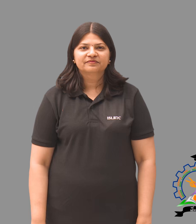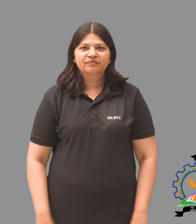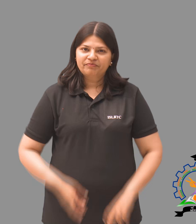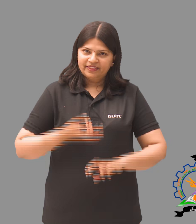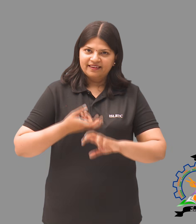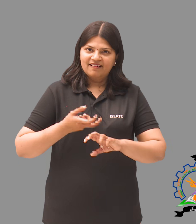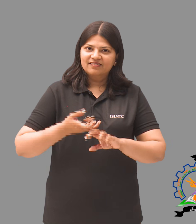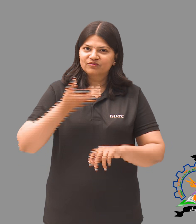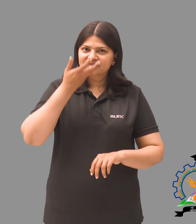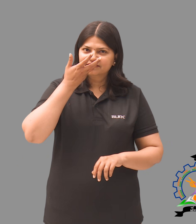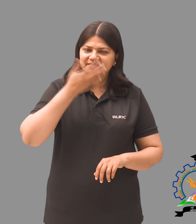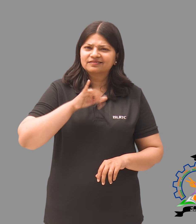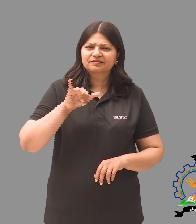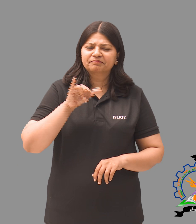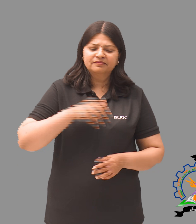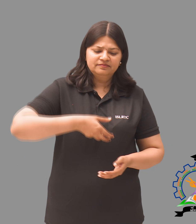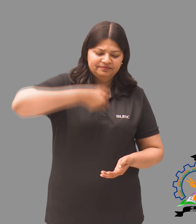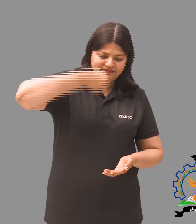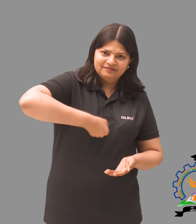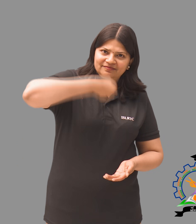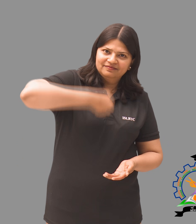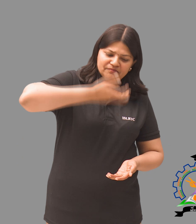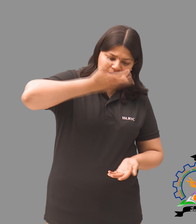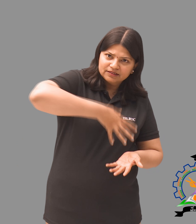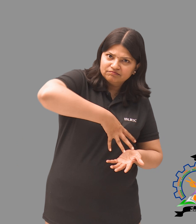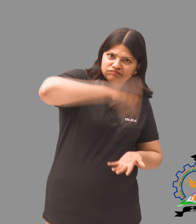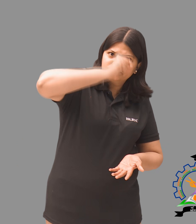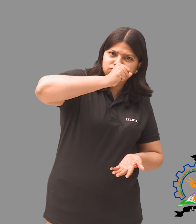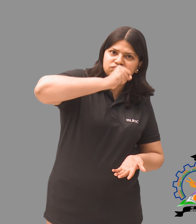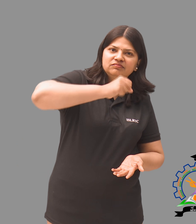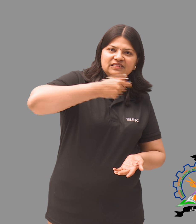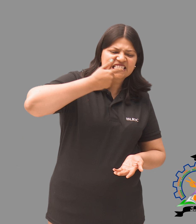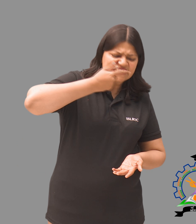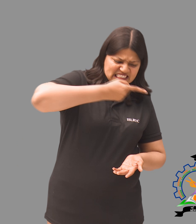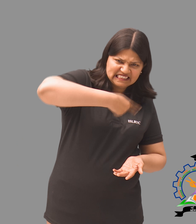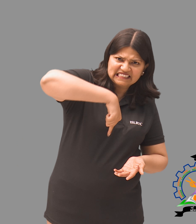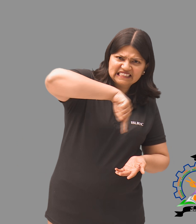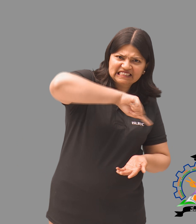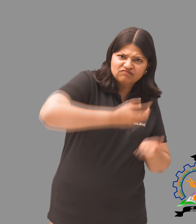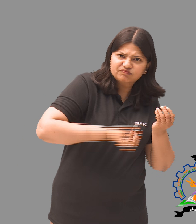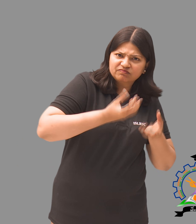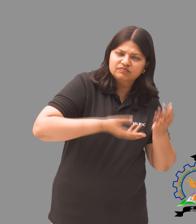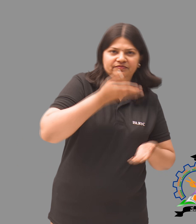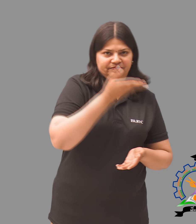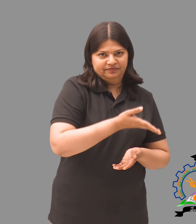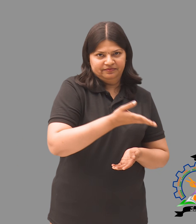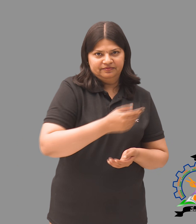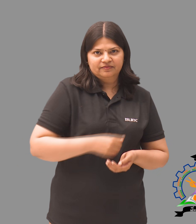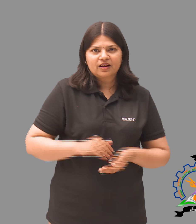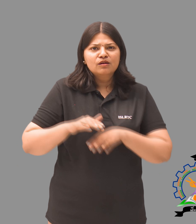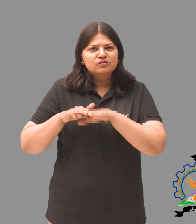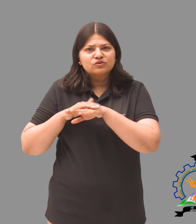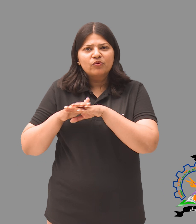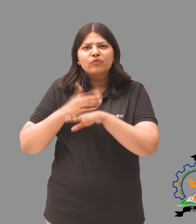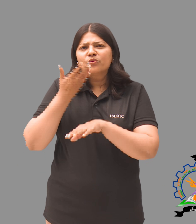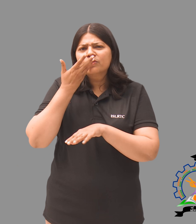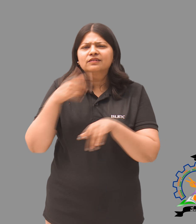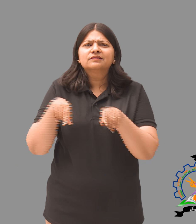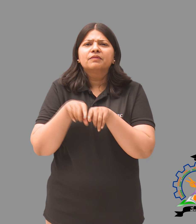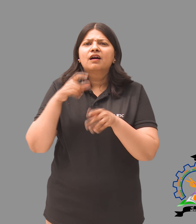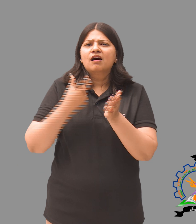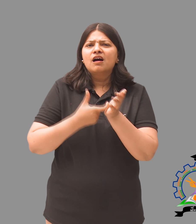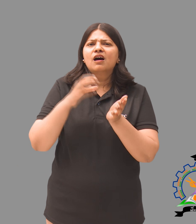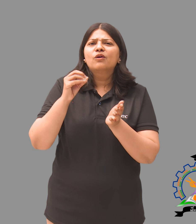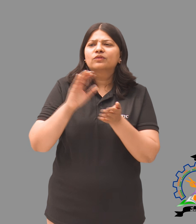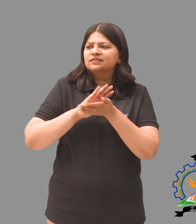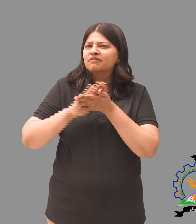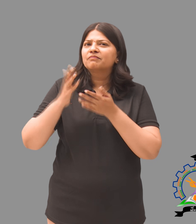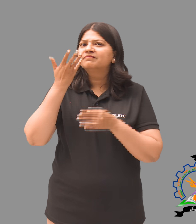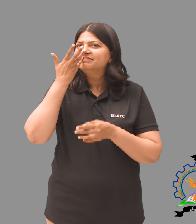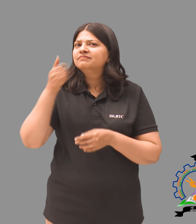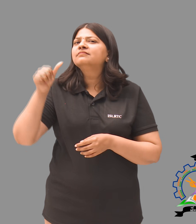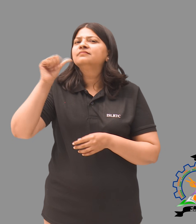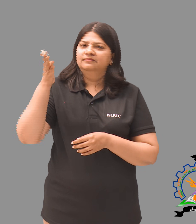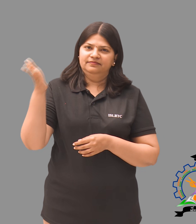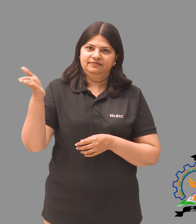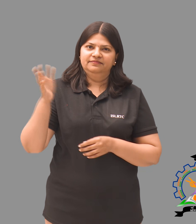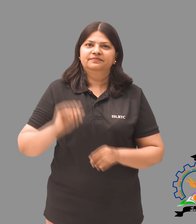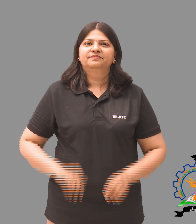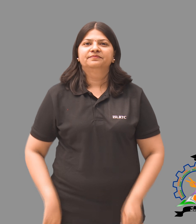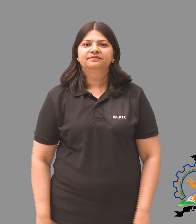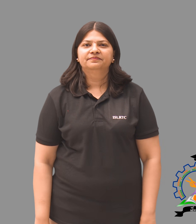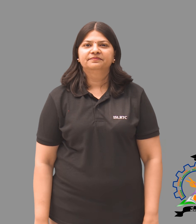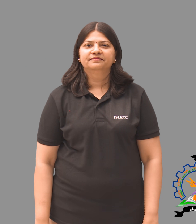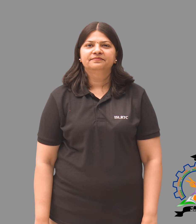Hard Water and Soft Water